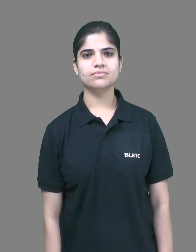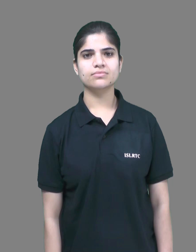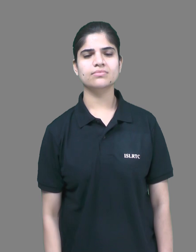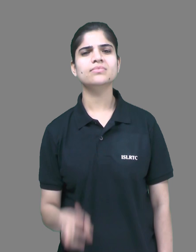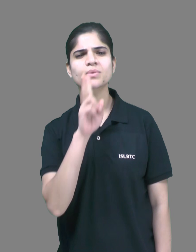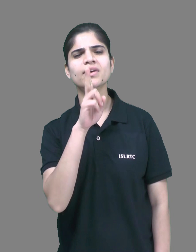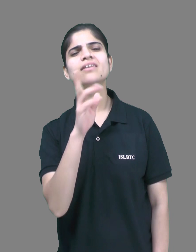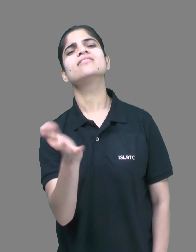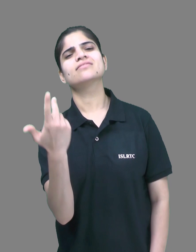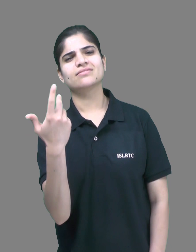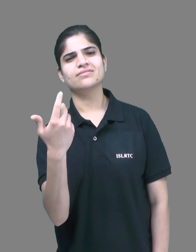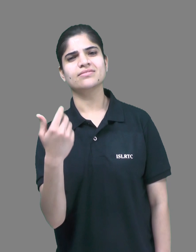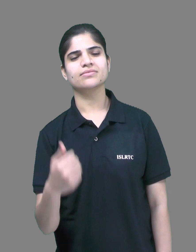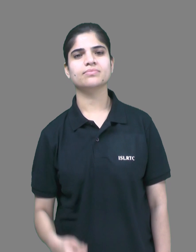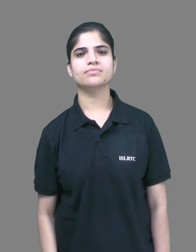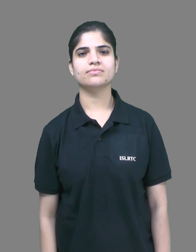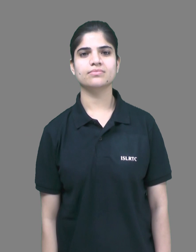What's Up